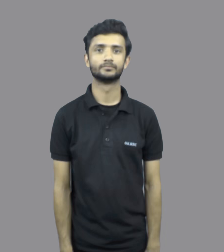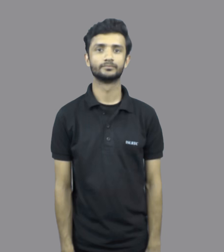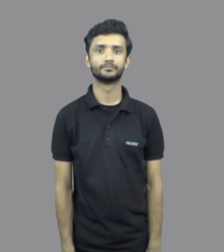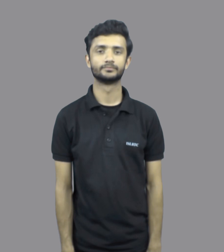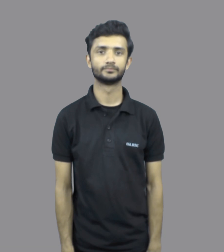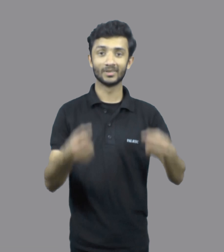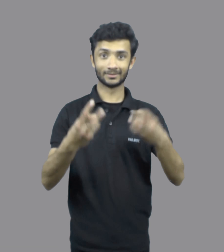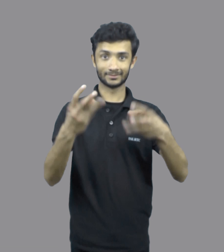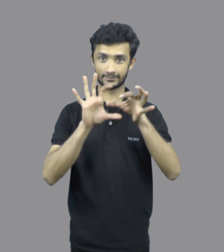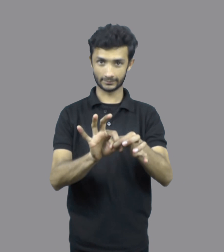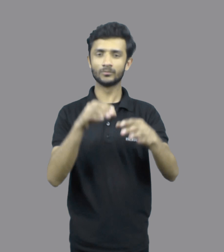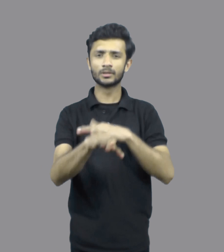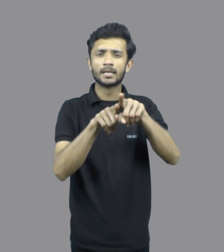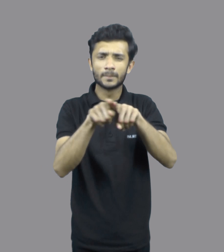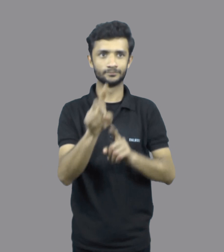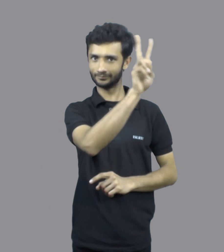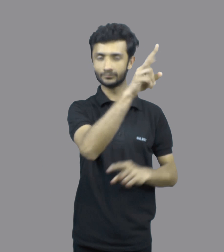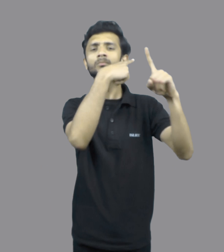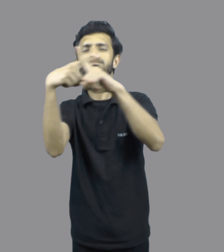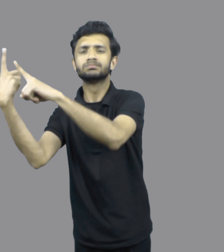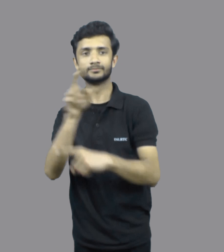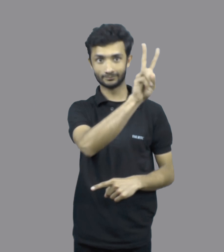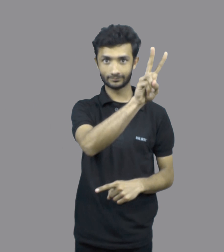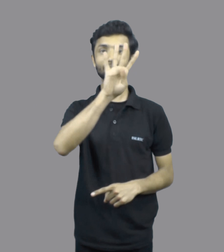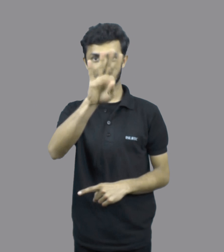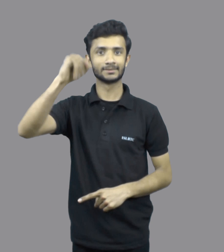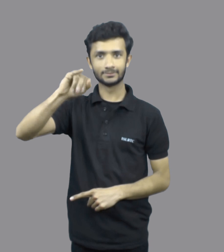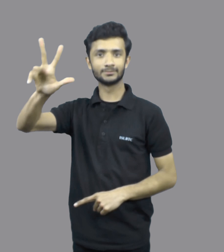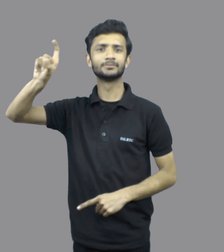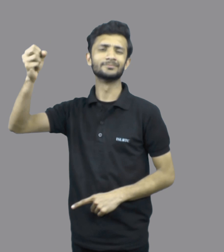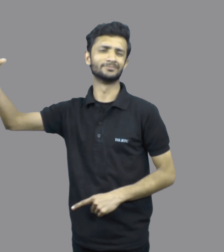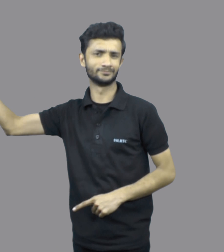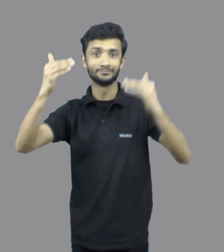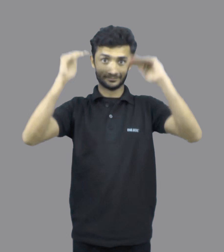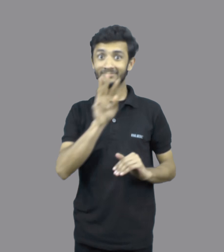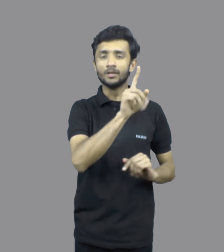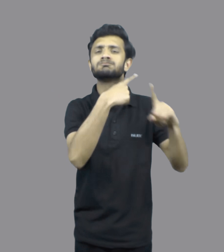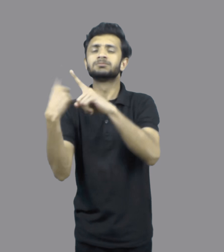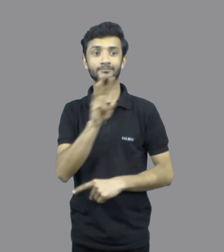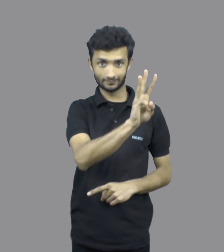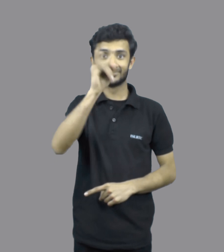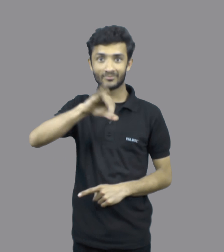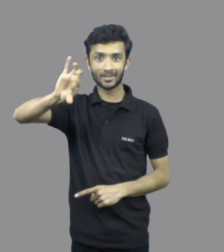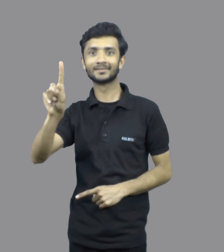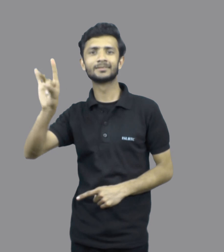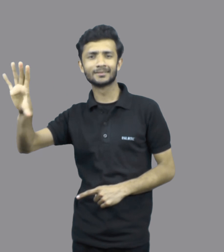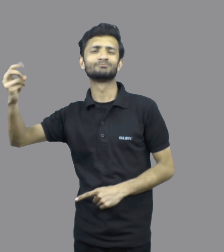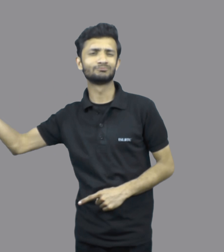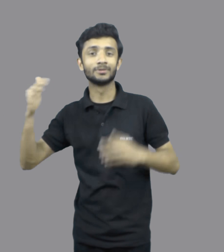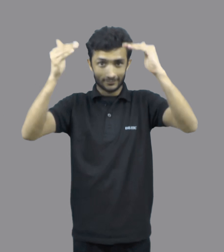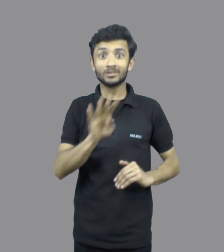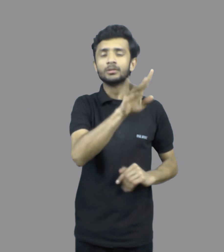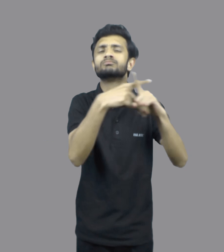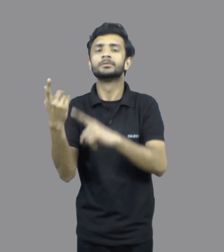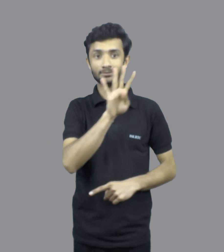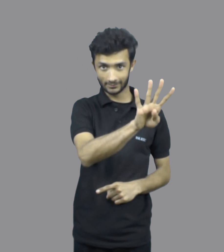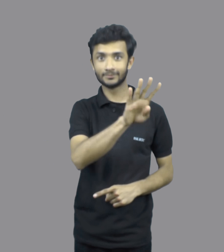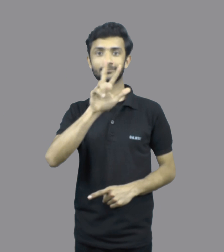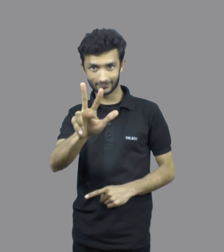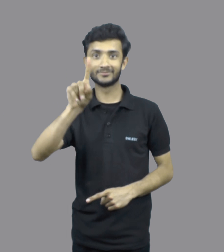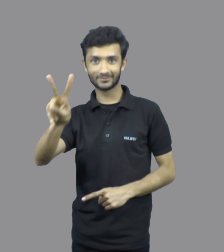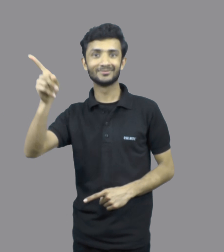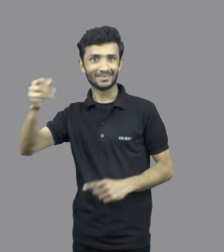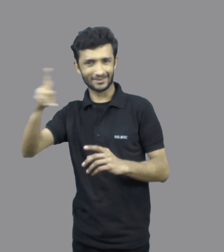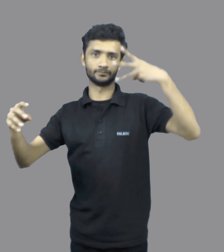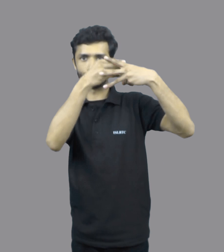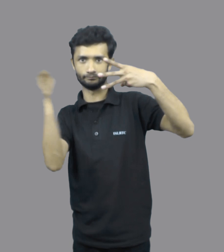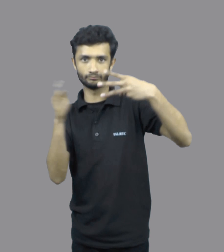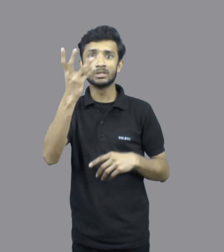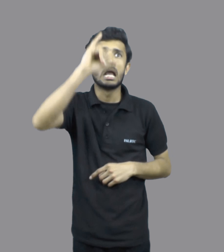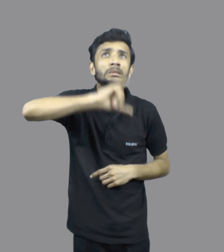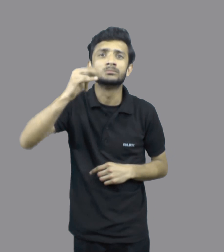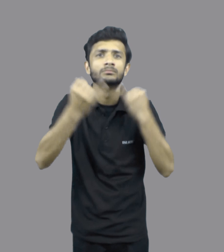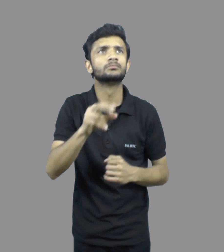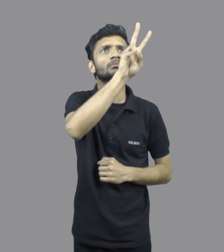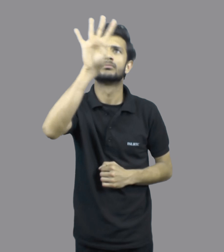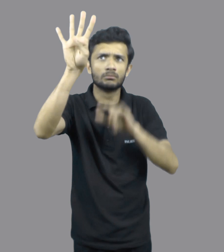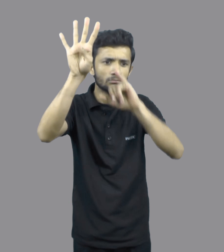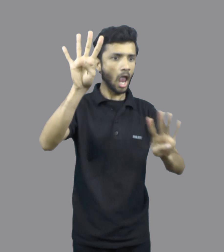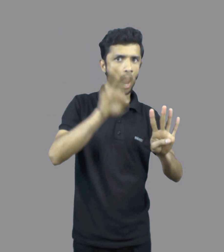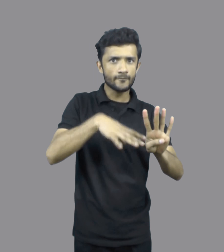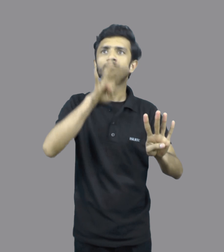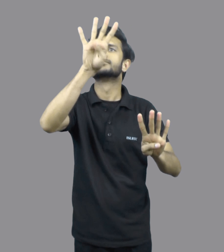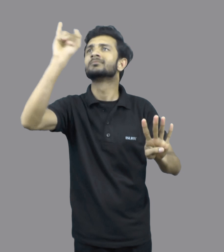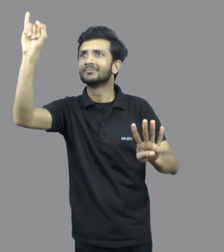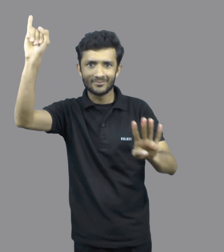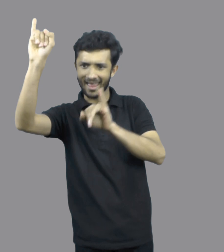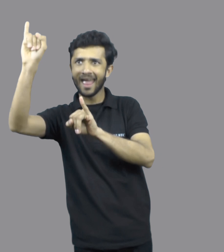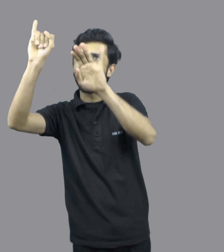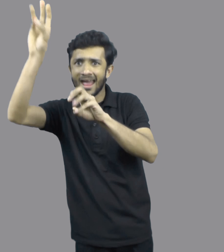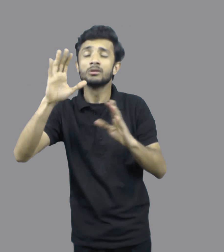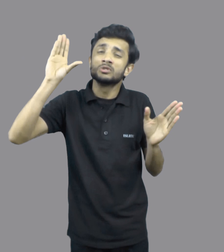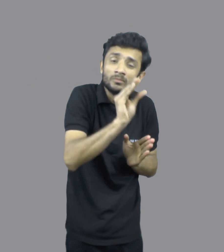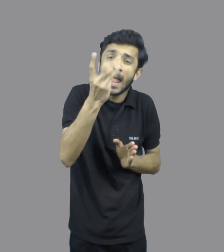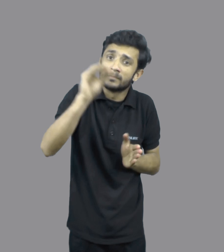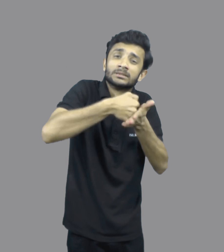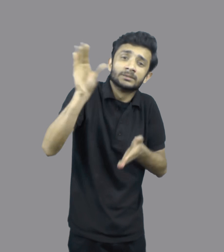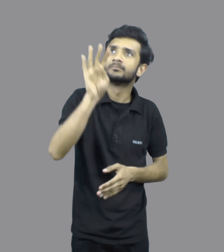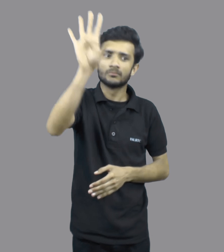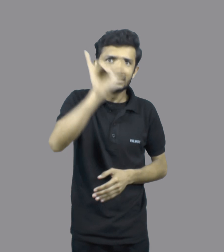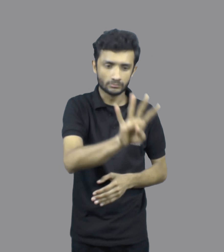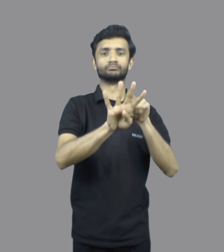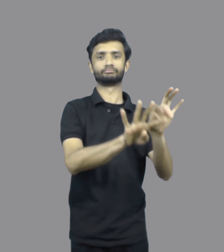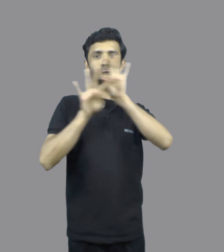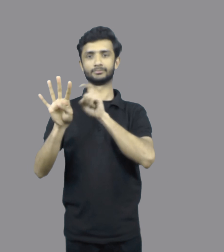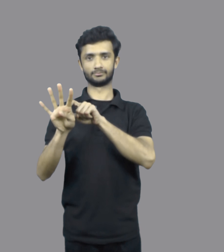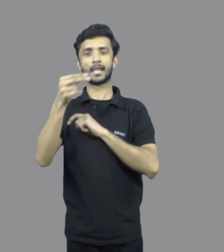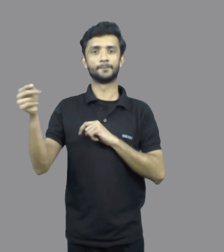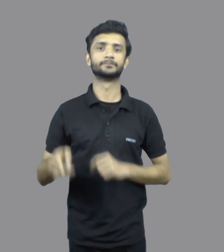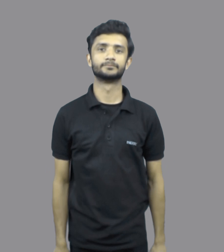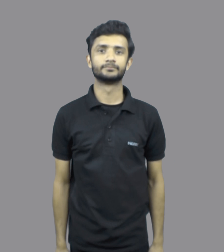Lowest Common Multiple